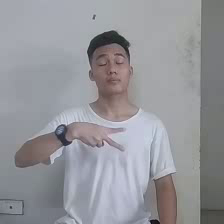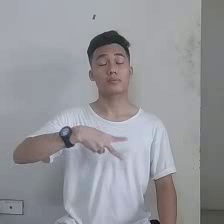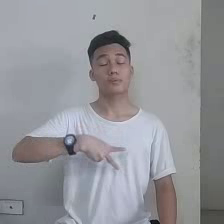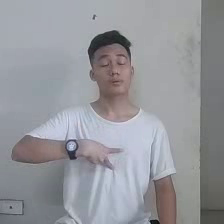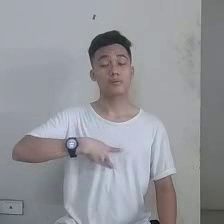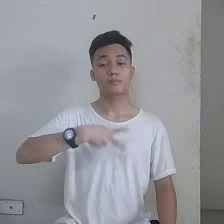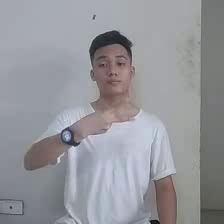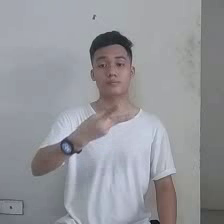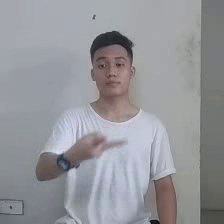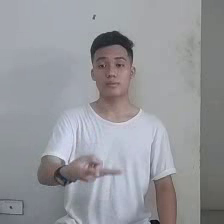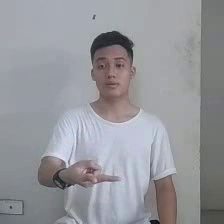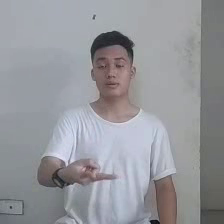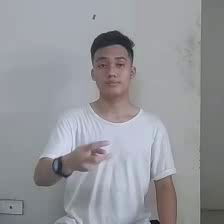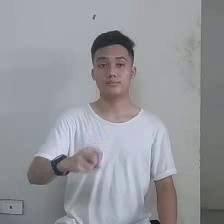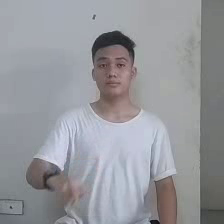Hy sinh